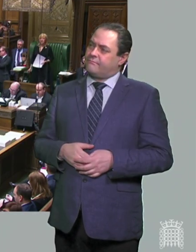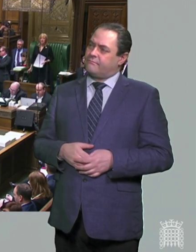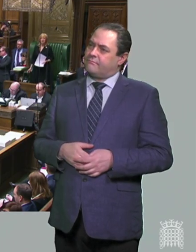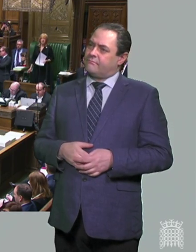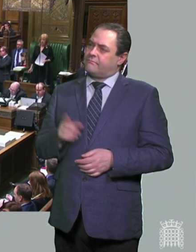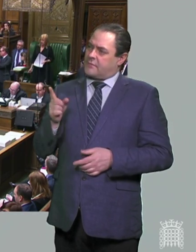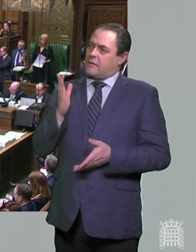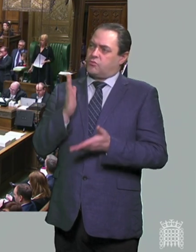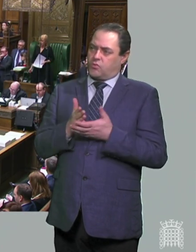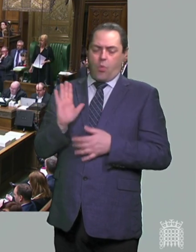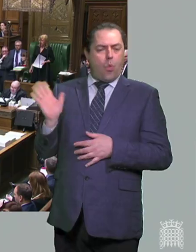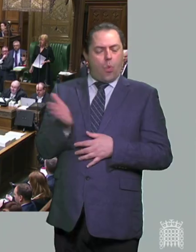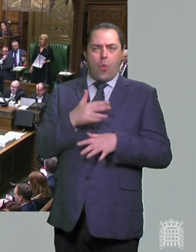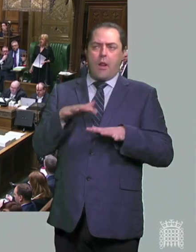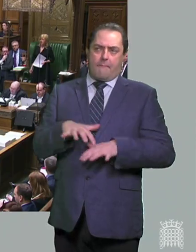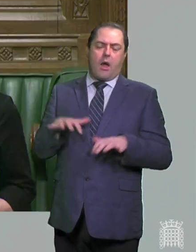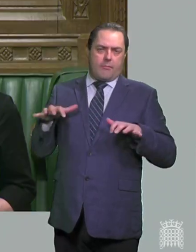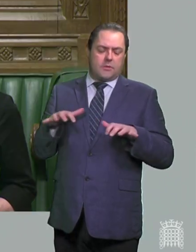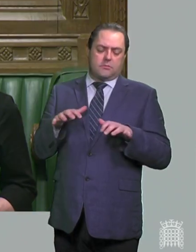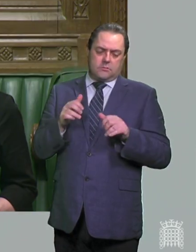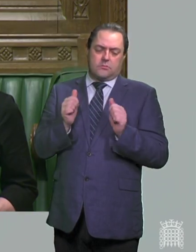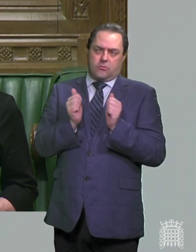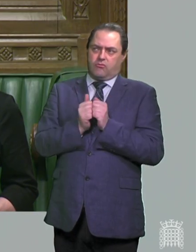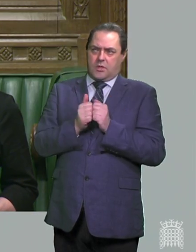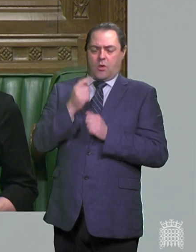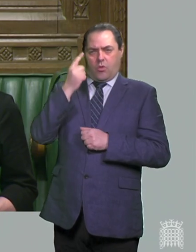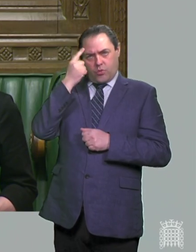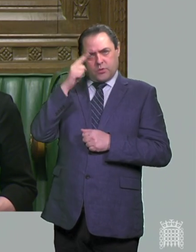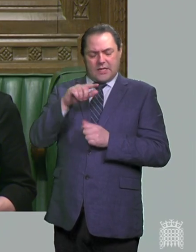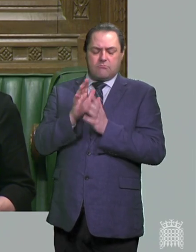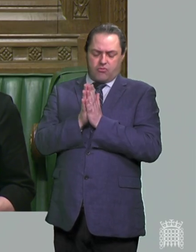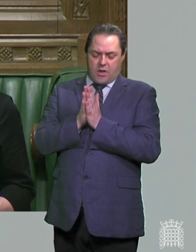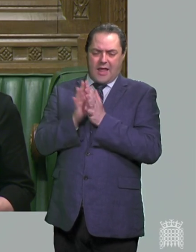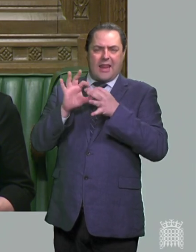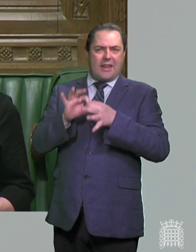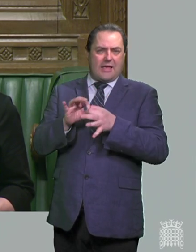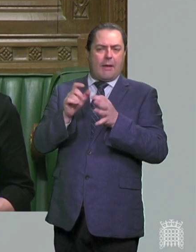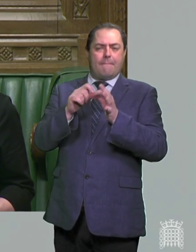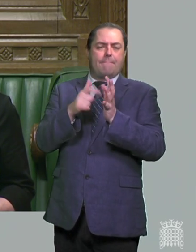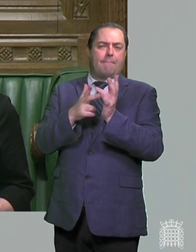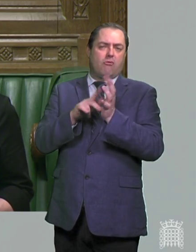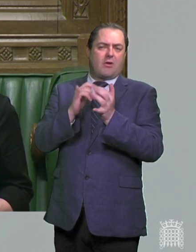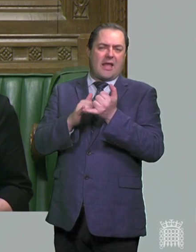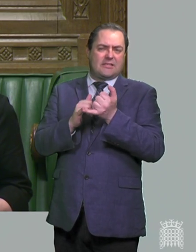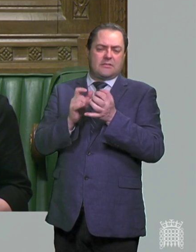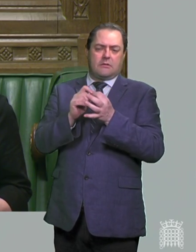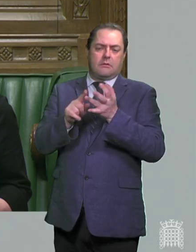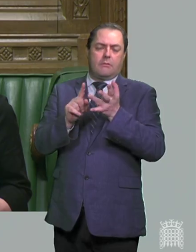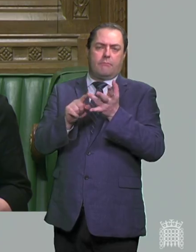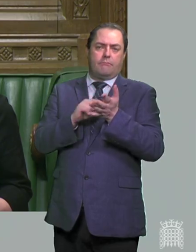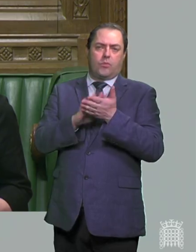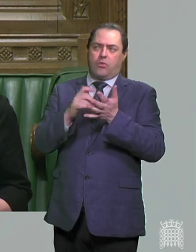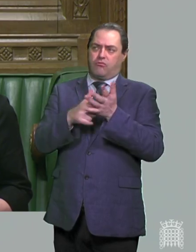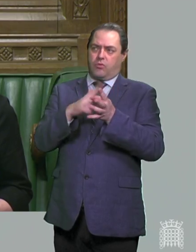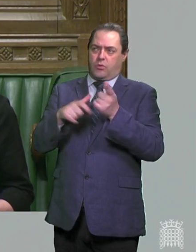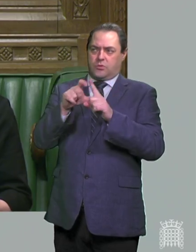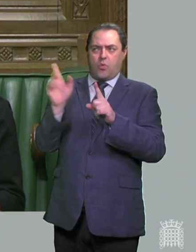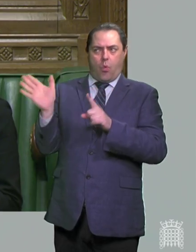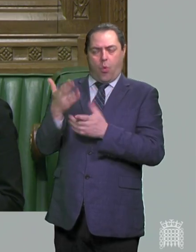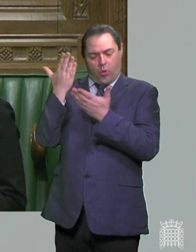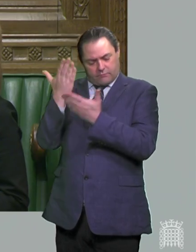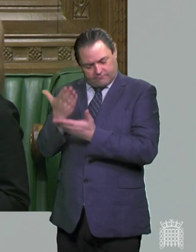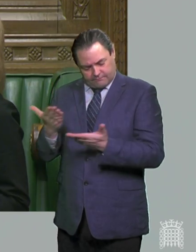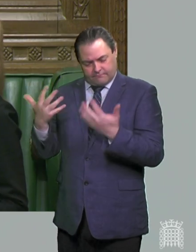I am sure the whole House does join in sending our thoughts and prayers about Baroness Boothroyd, whom we all held in very high esteem.